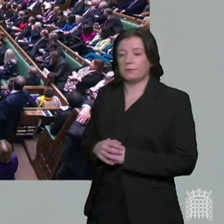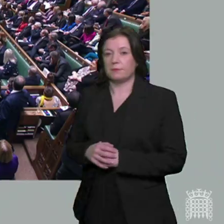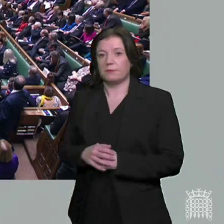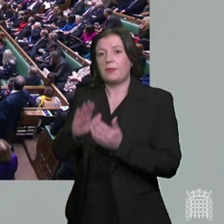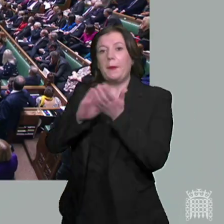stop it.